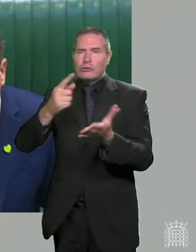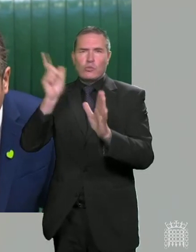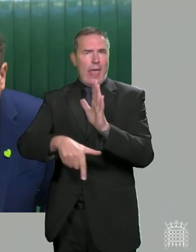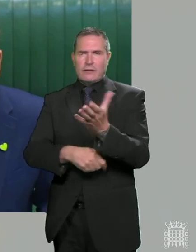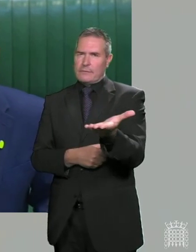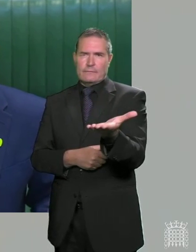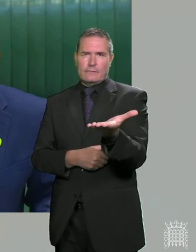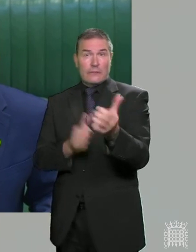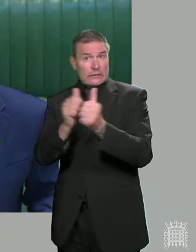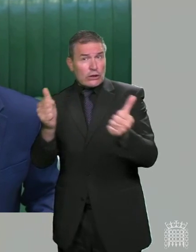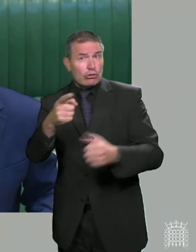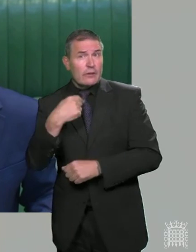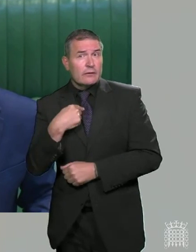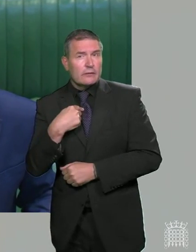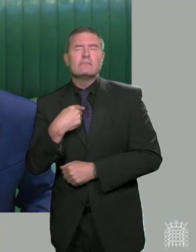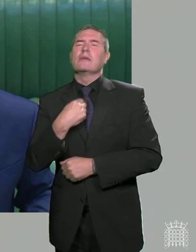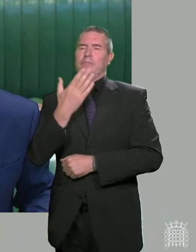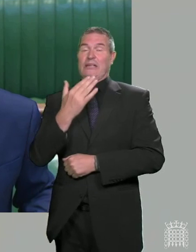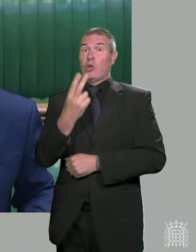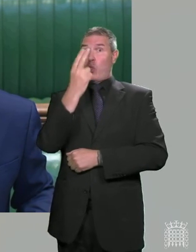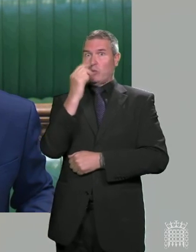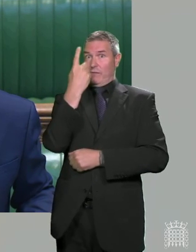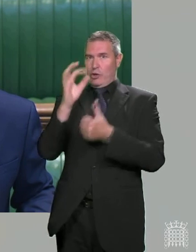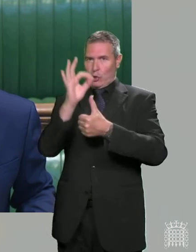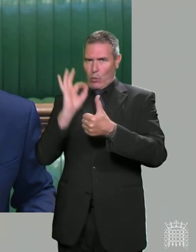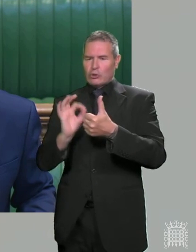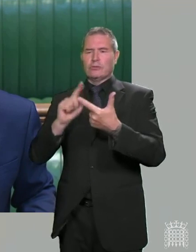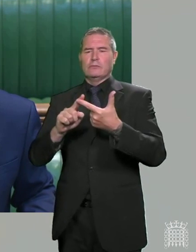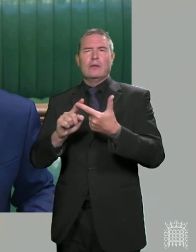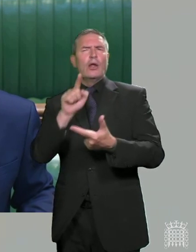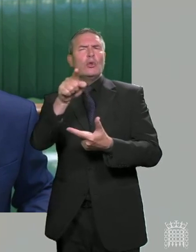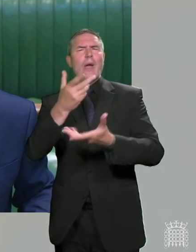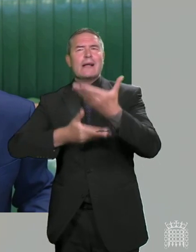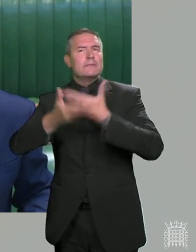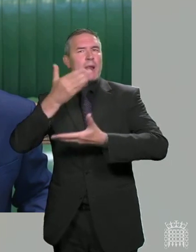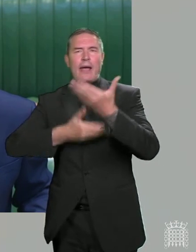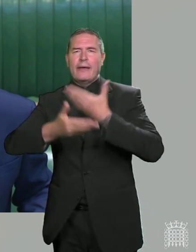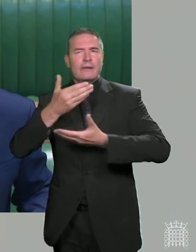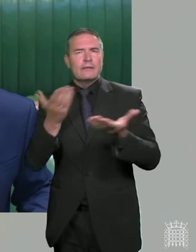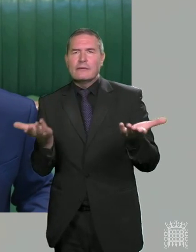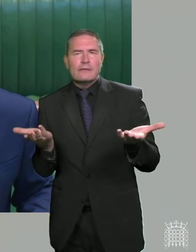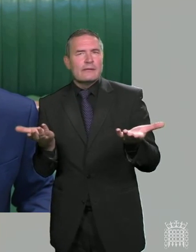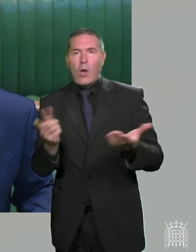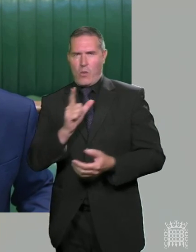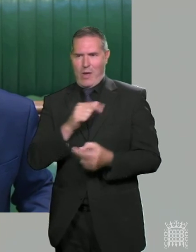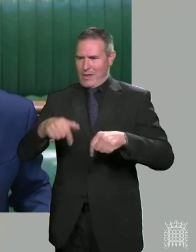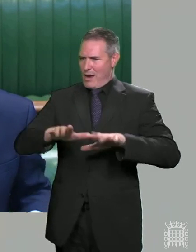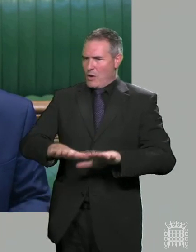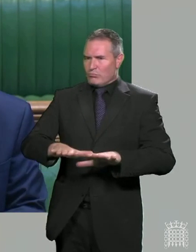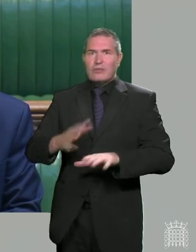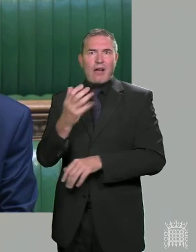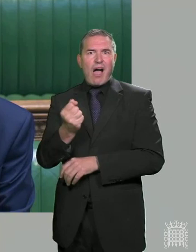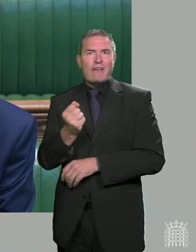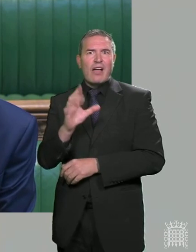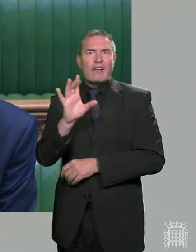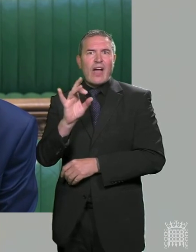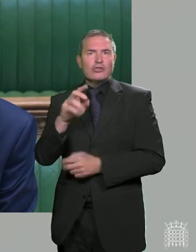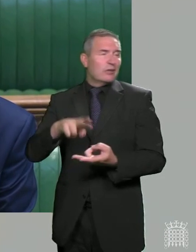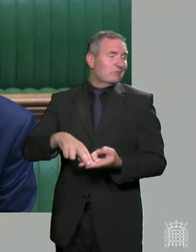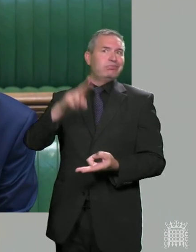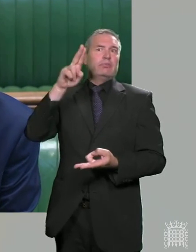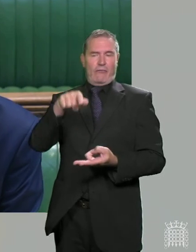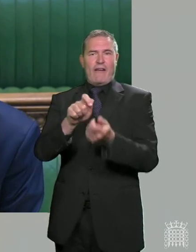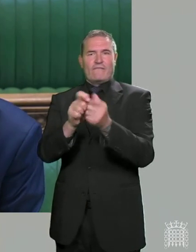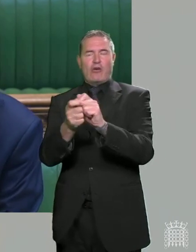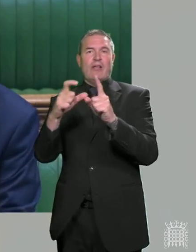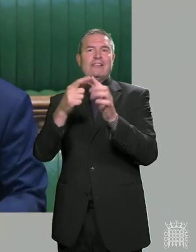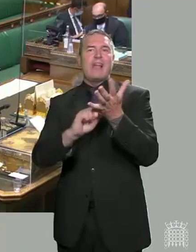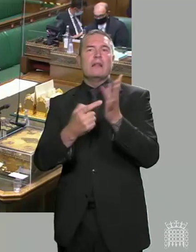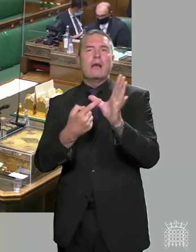If the Prime Minister disagrees with me—he answered the first question, “No”—what is his explanation as to why Britain has such high rates of the delta variant?